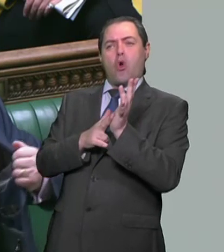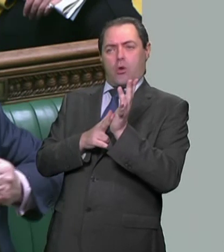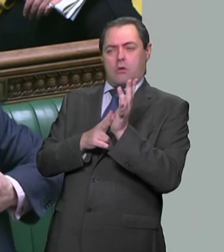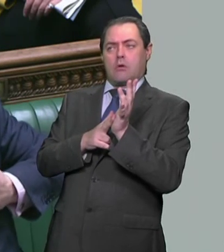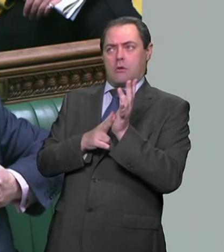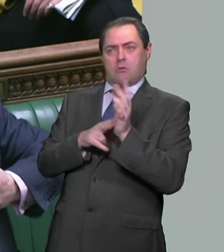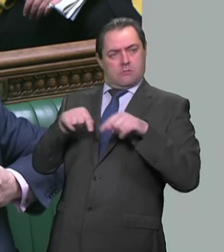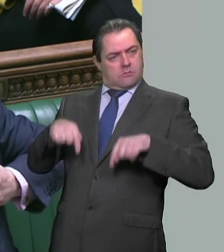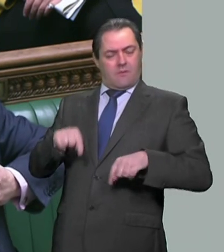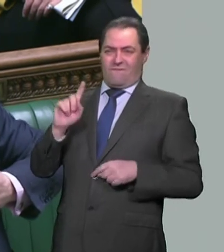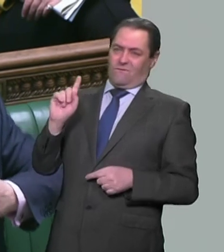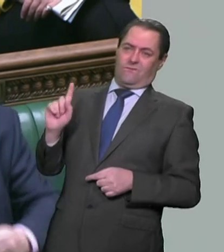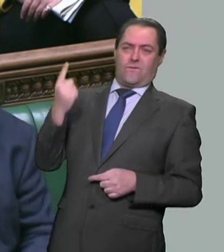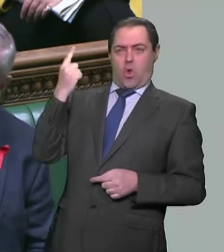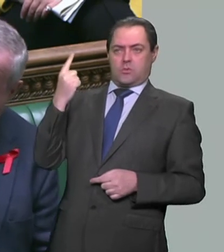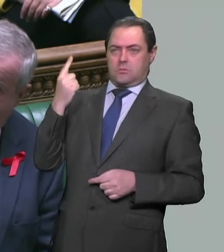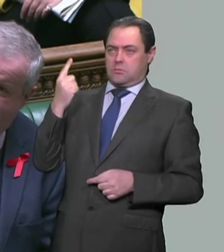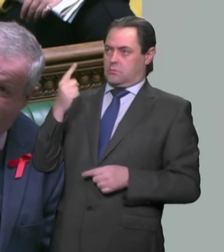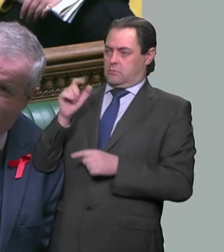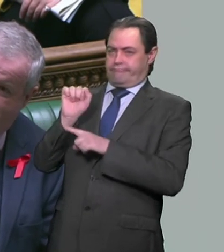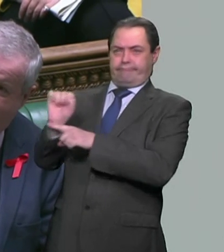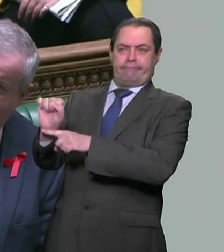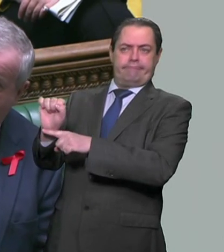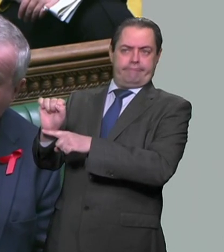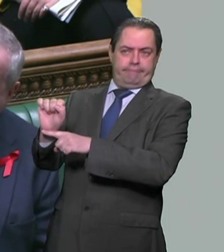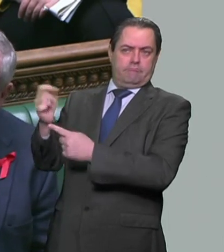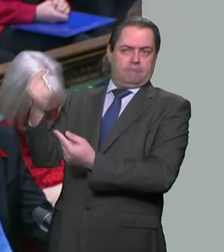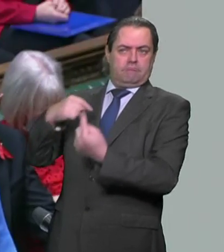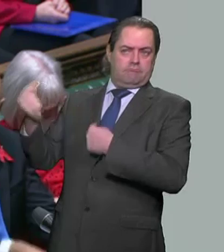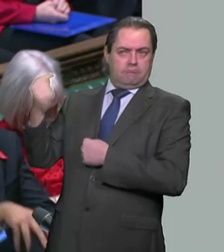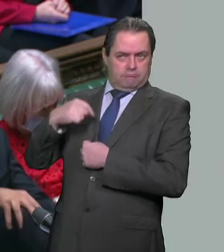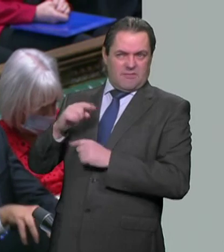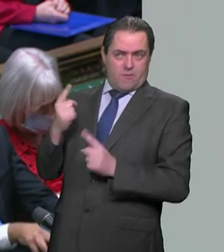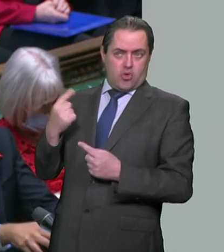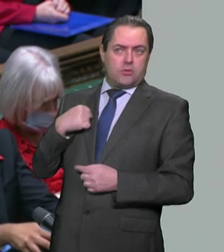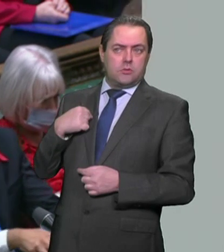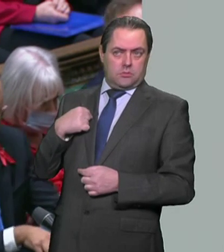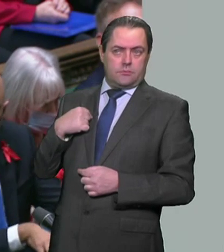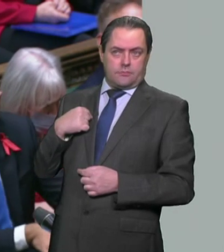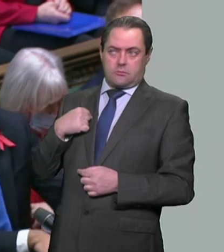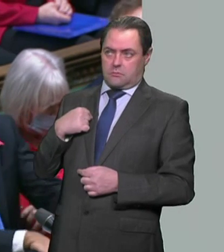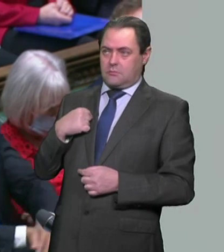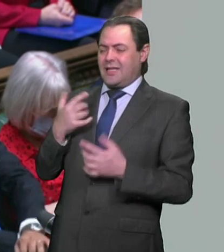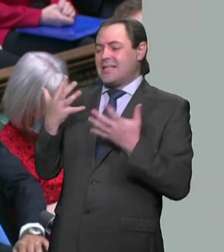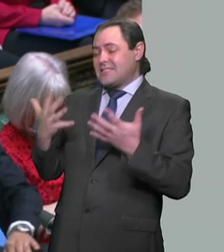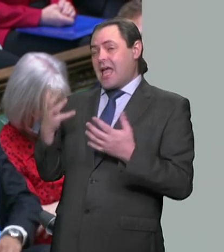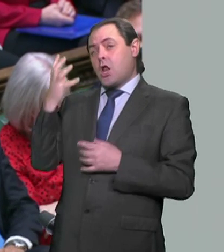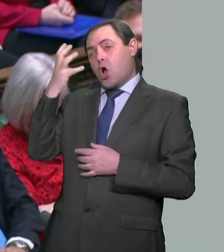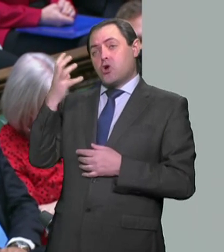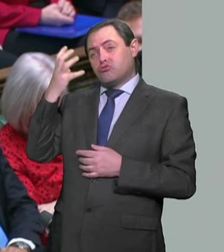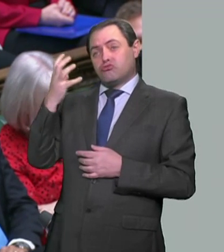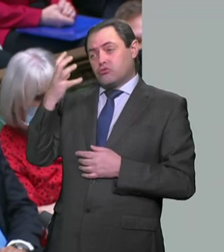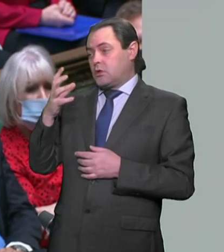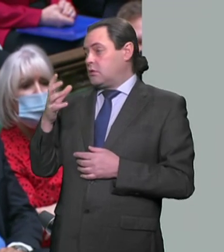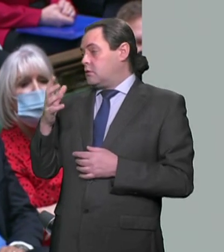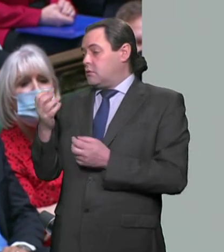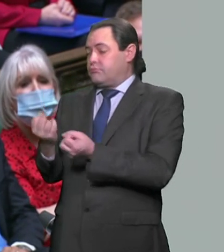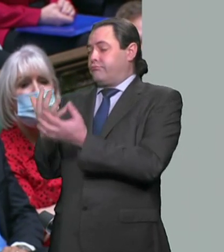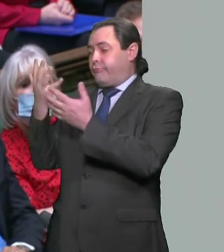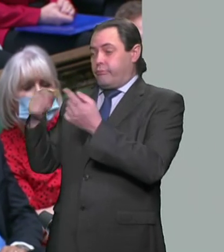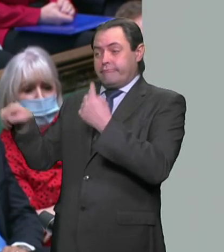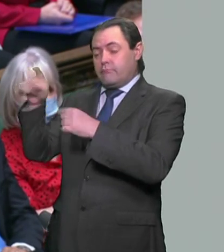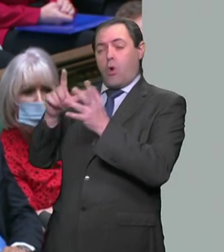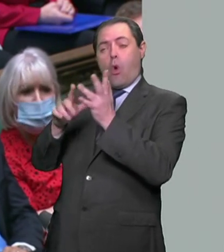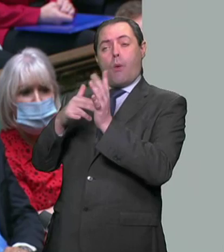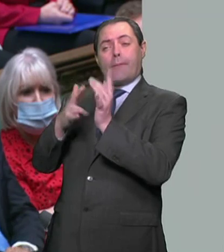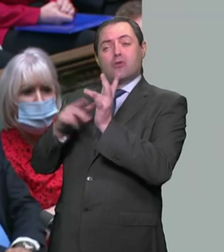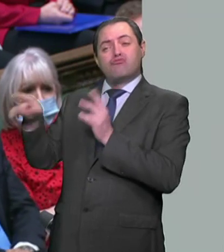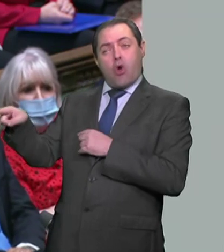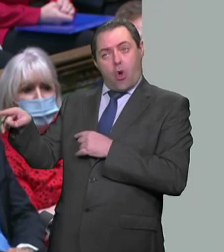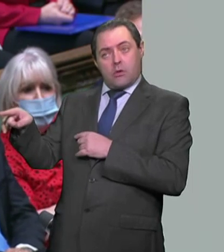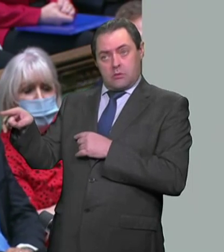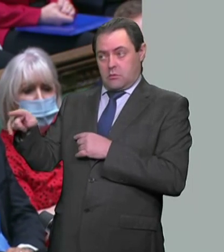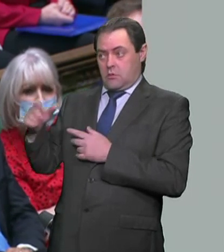This country was actually the first to respond to the 10 countries that are most likely to seed the new omicron variant in this country.